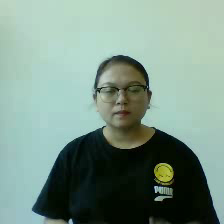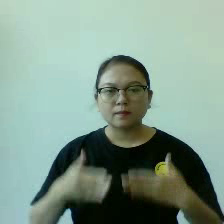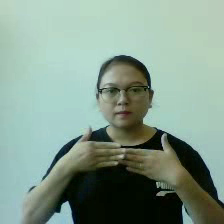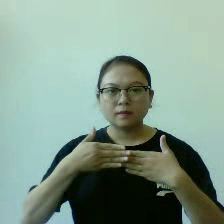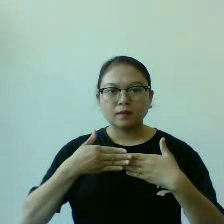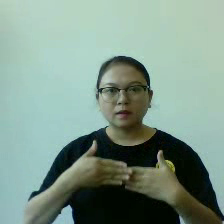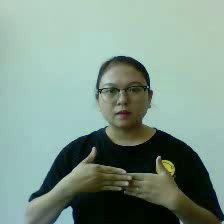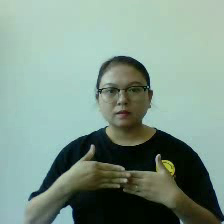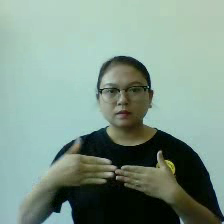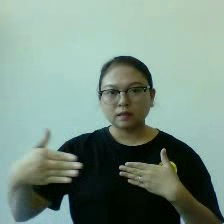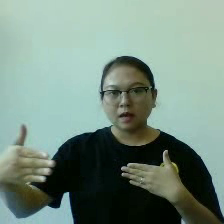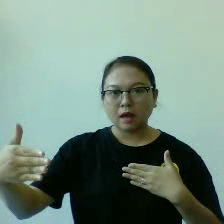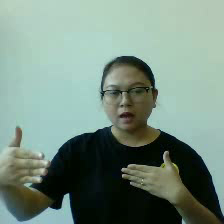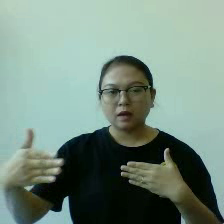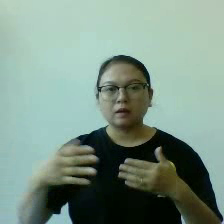Xa